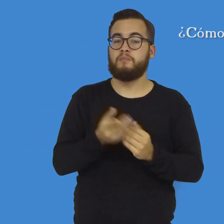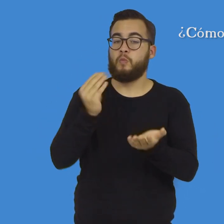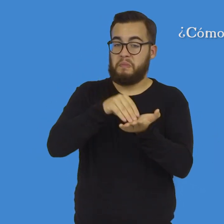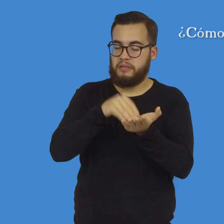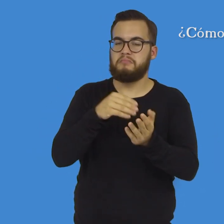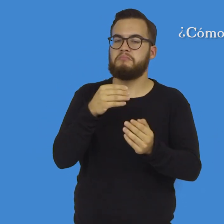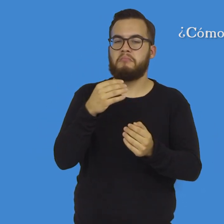vez